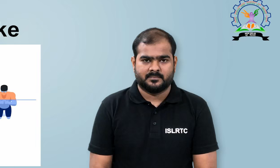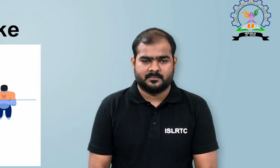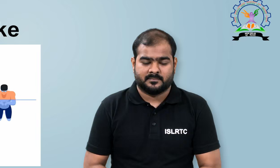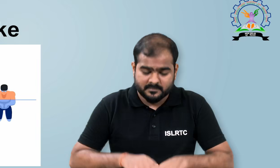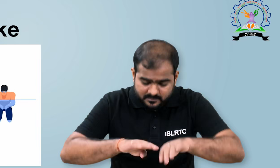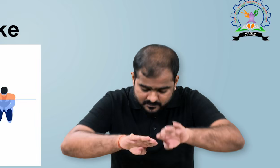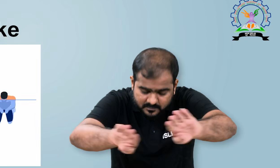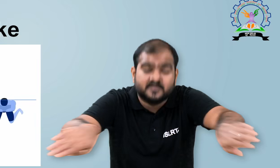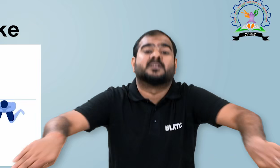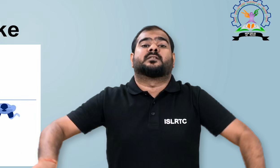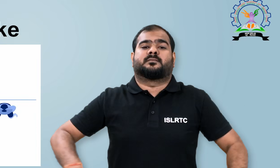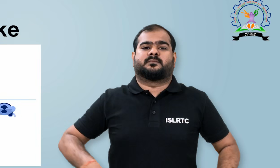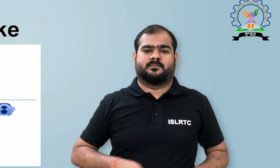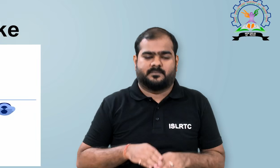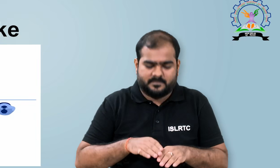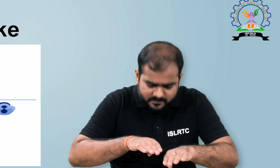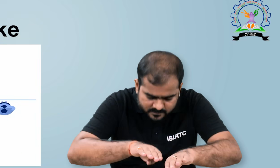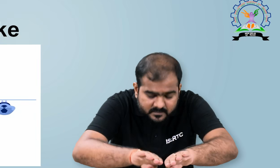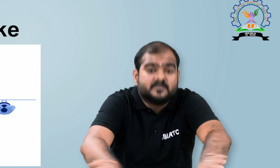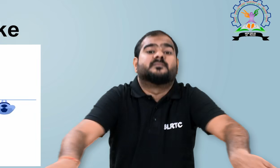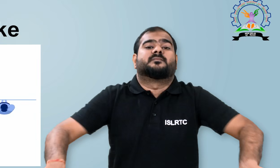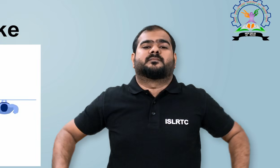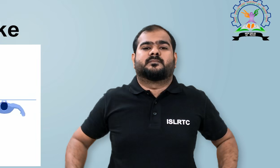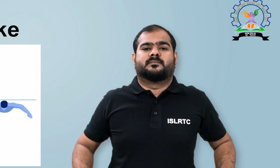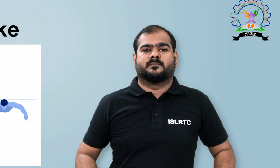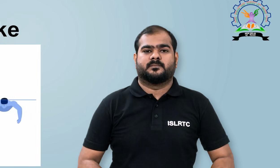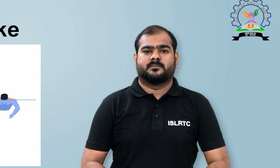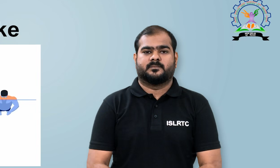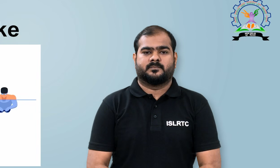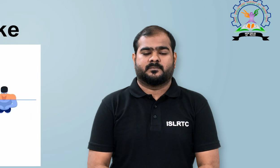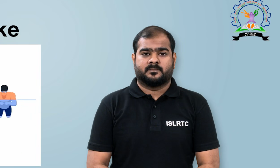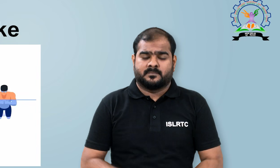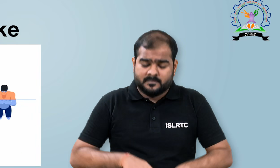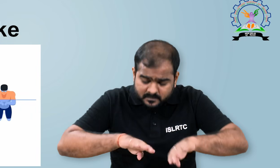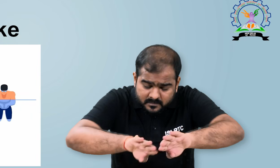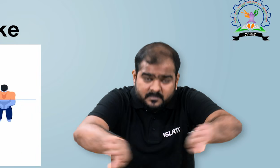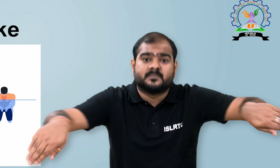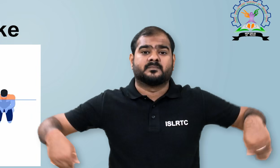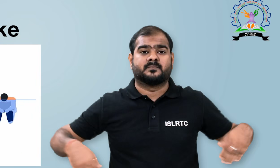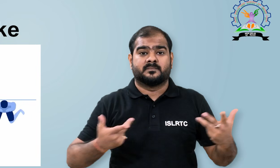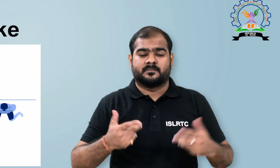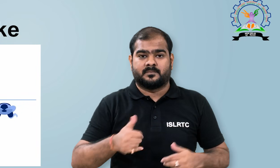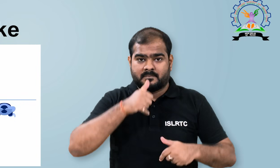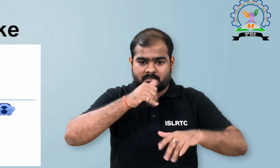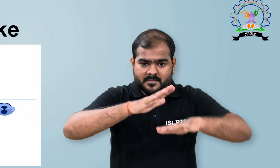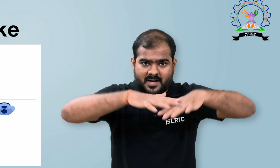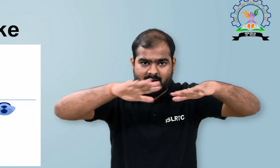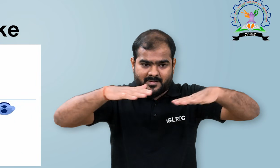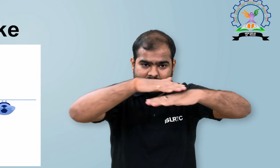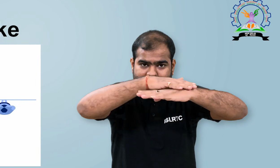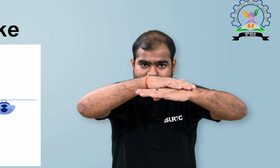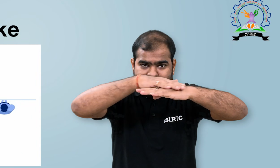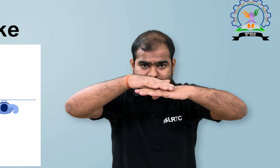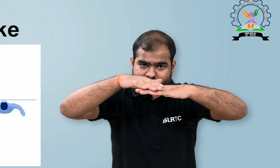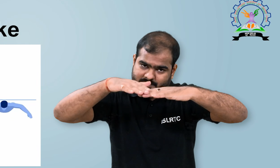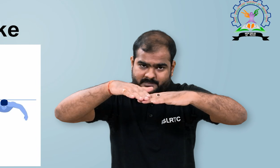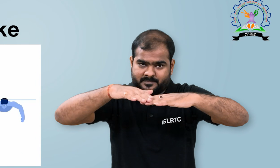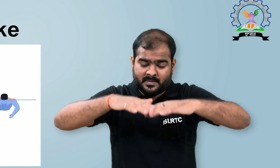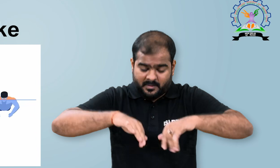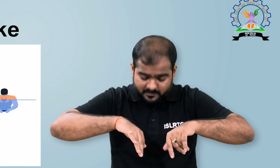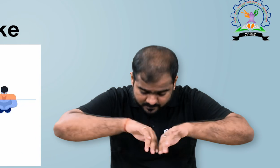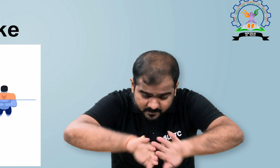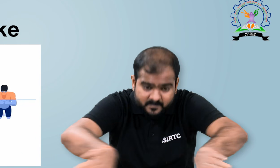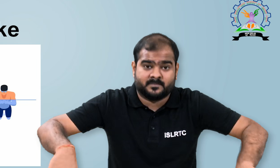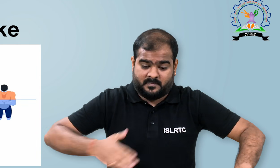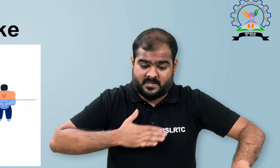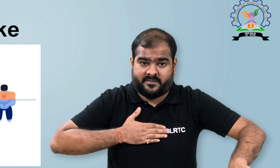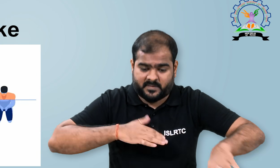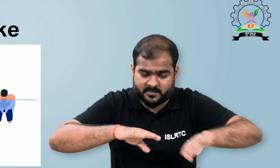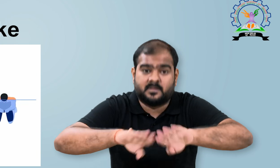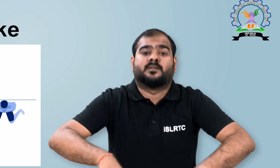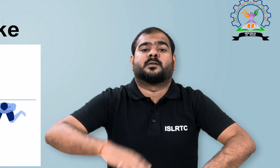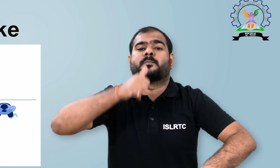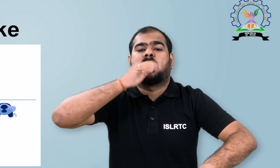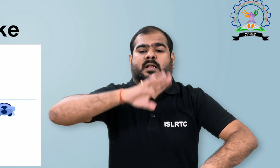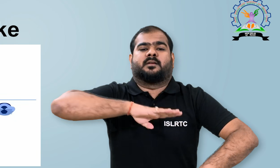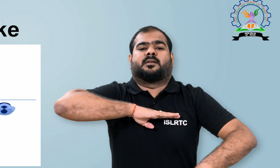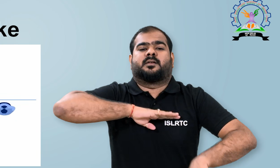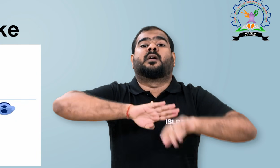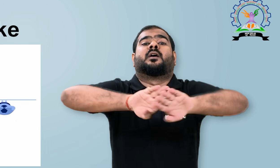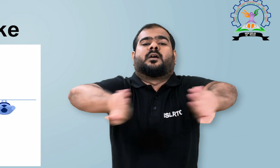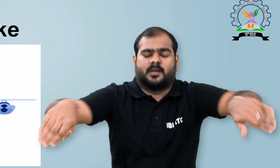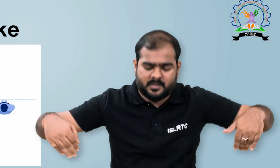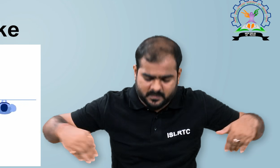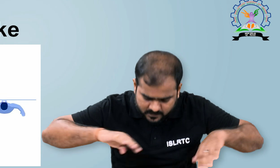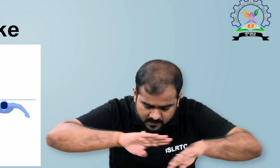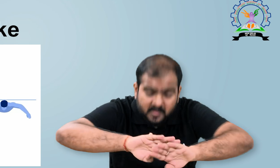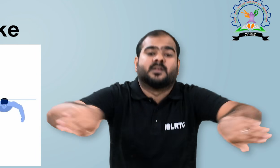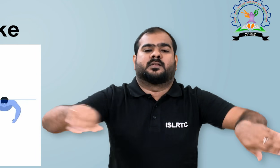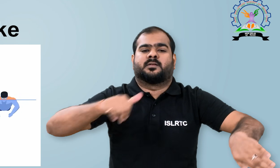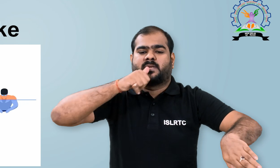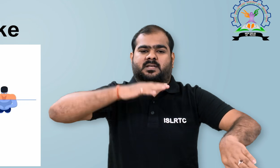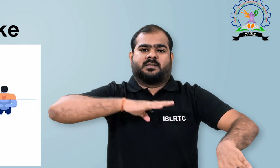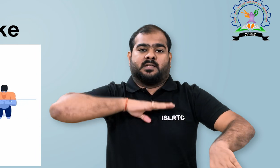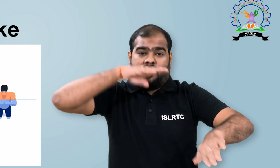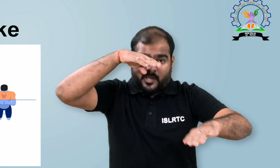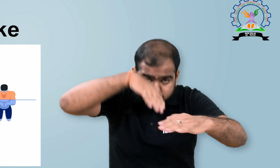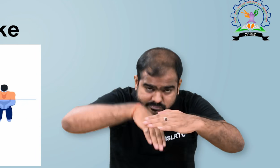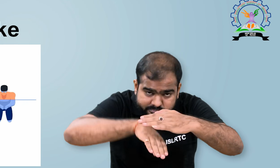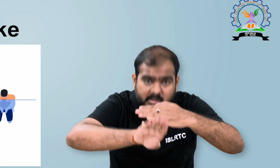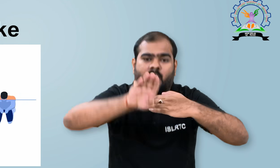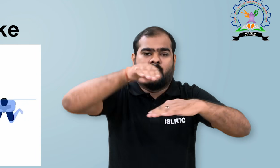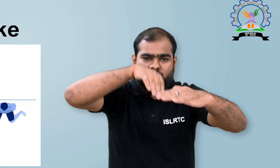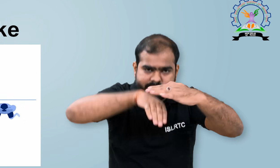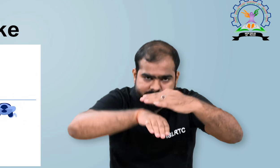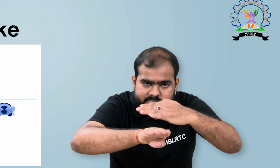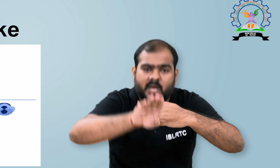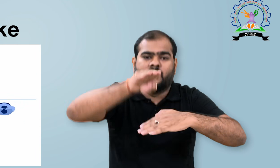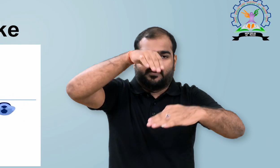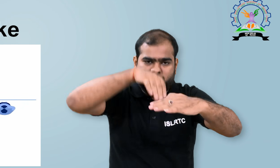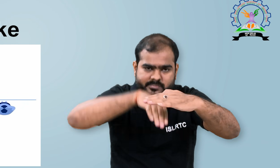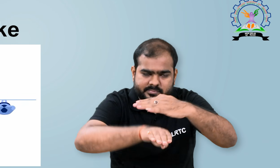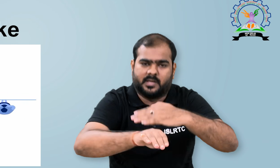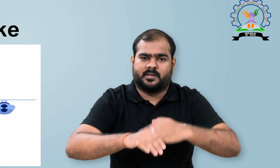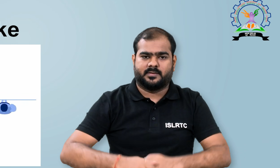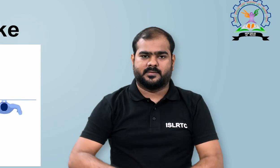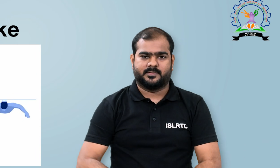Breaststroke Breaststroke: A swimming stroke featuring simultaneous arm movements and a frog- like kick, performed on the chest.